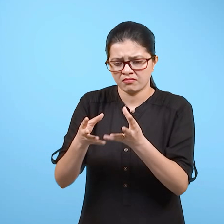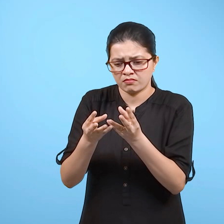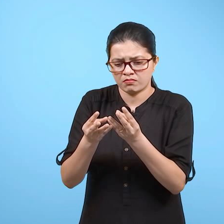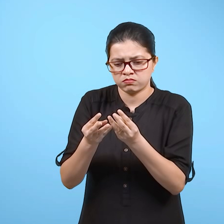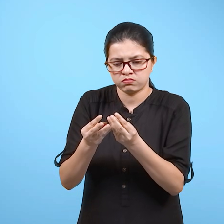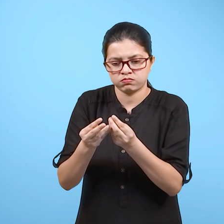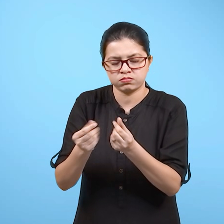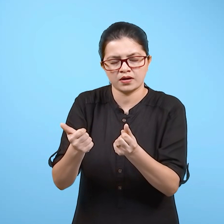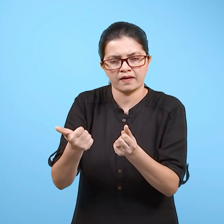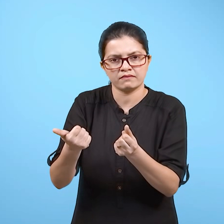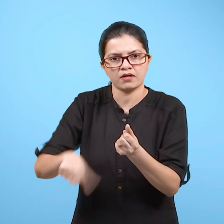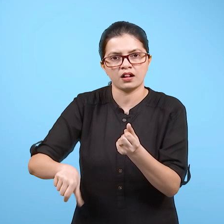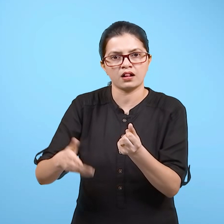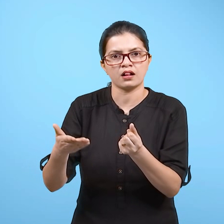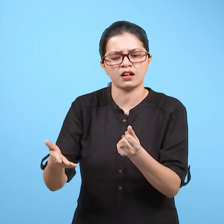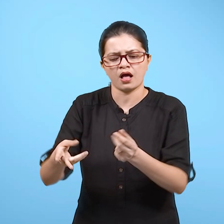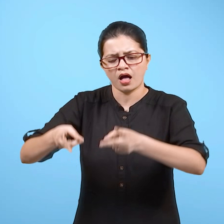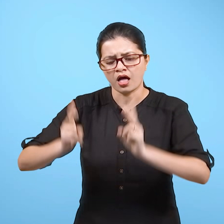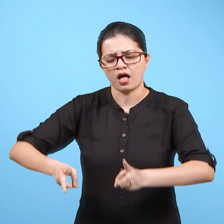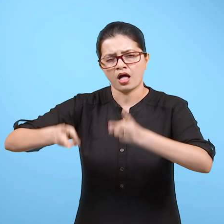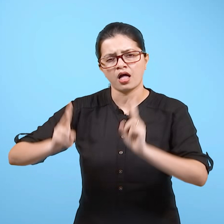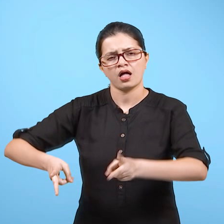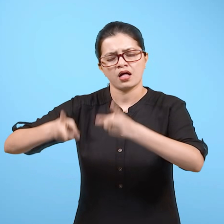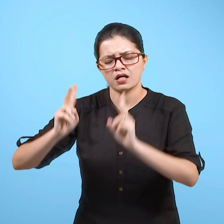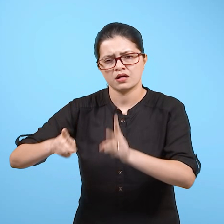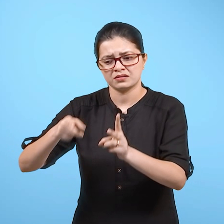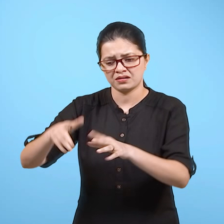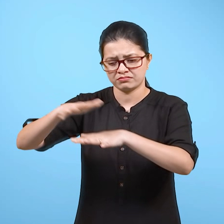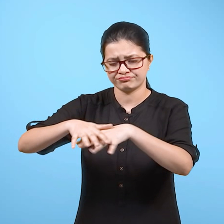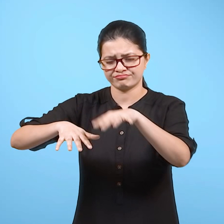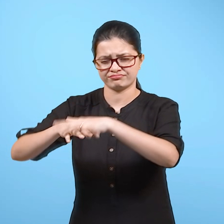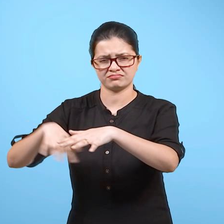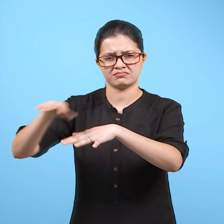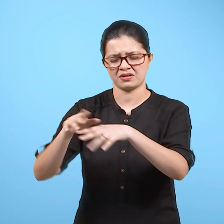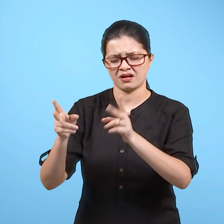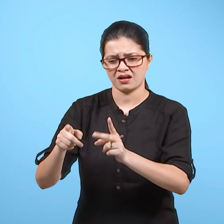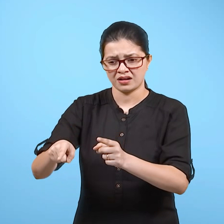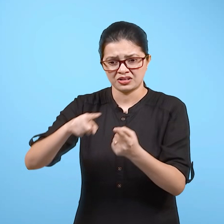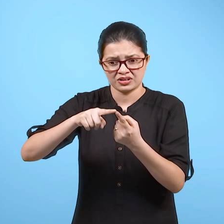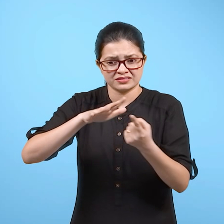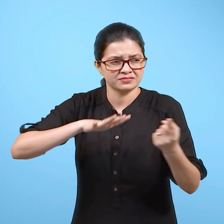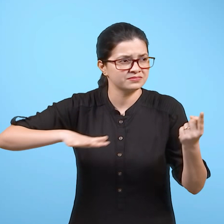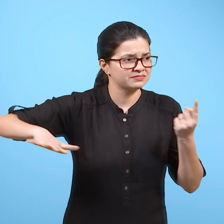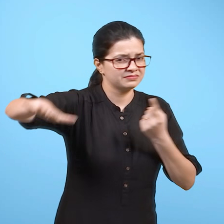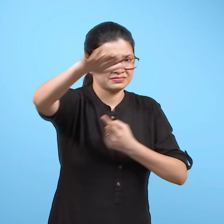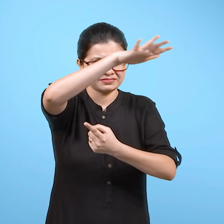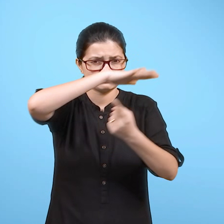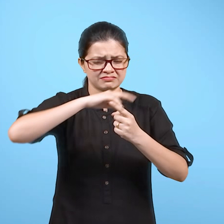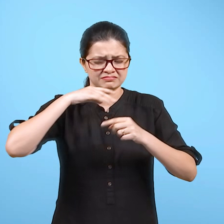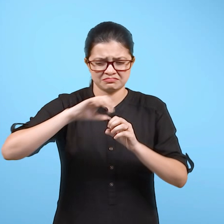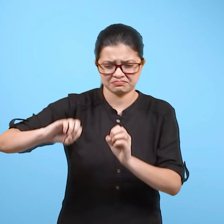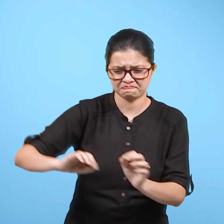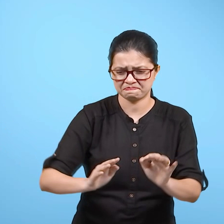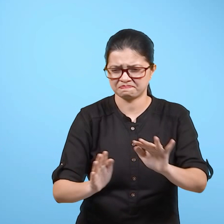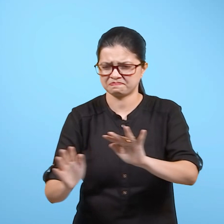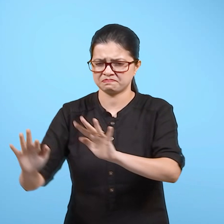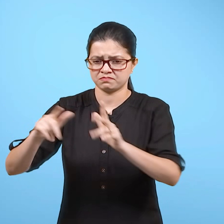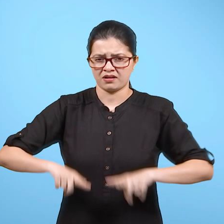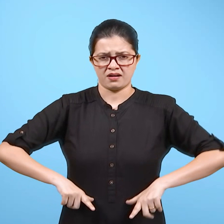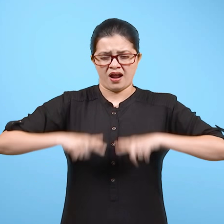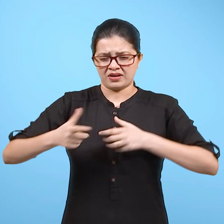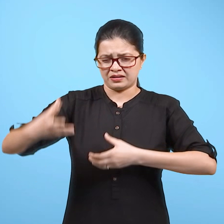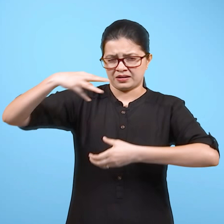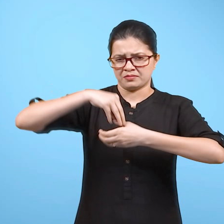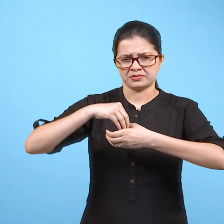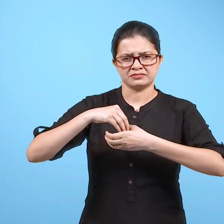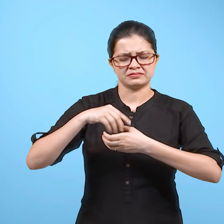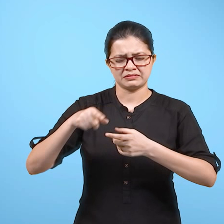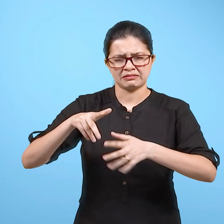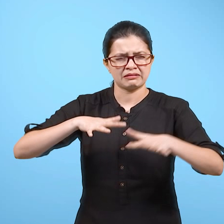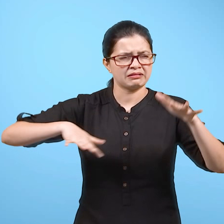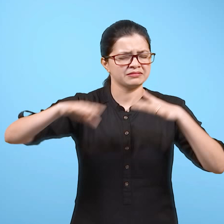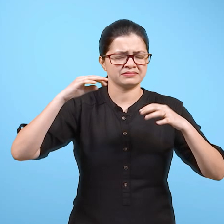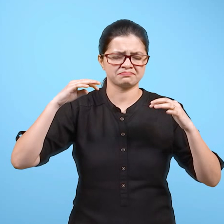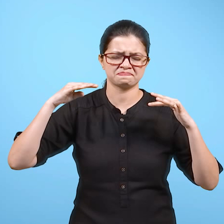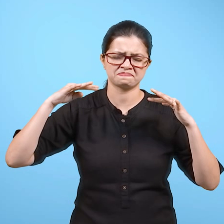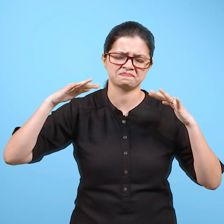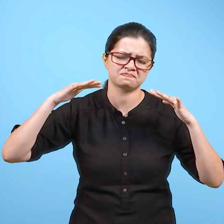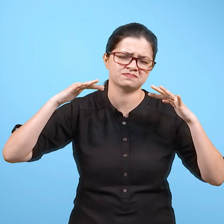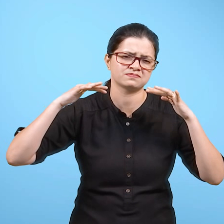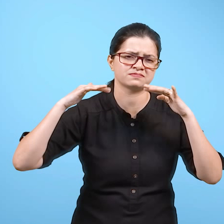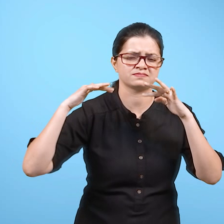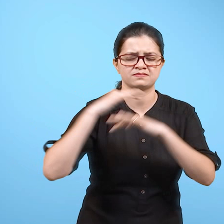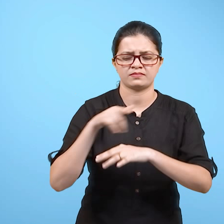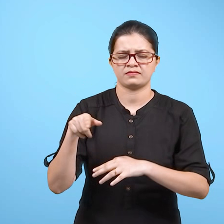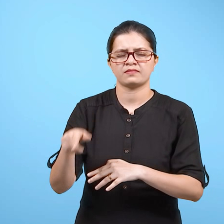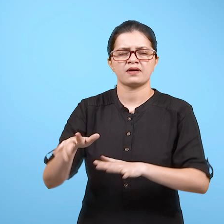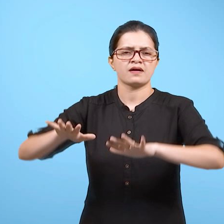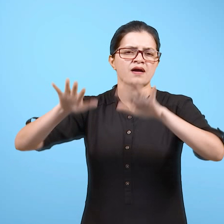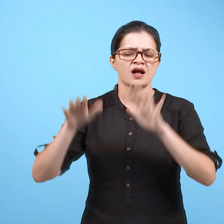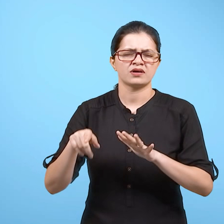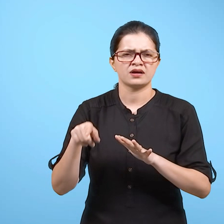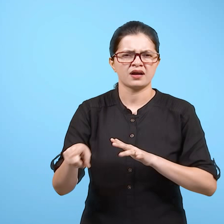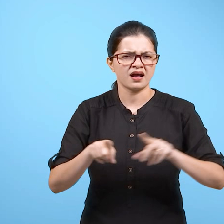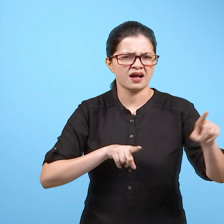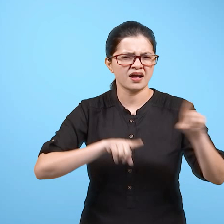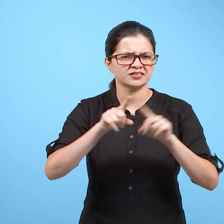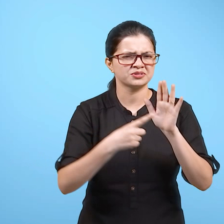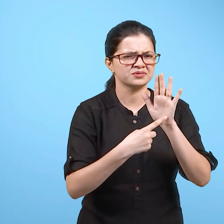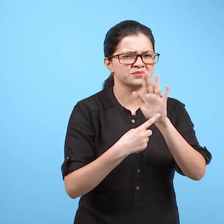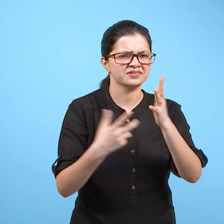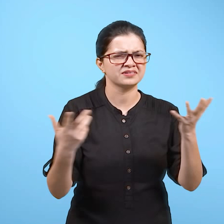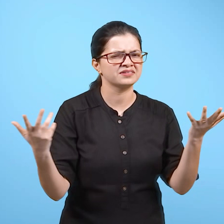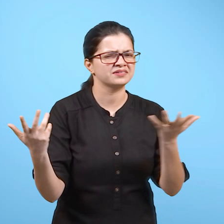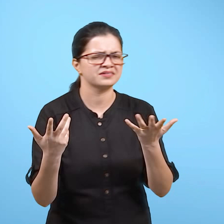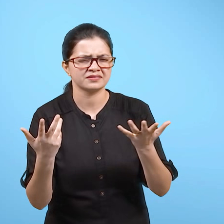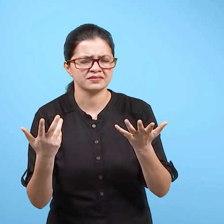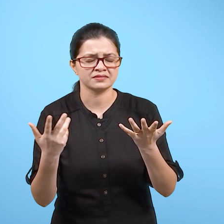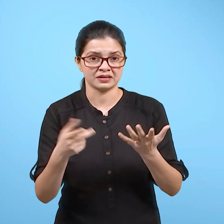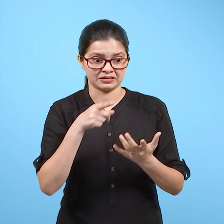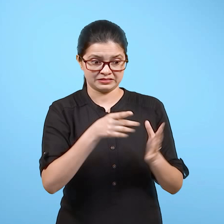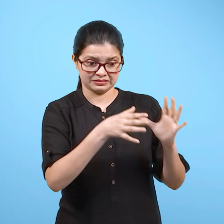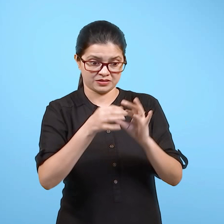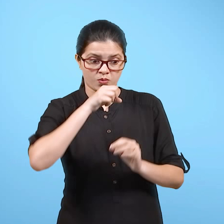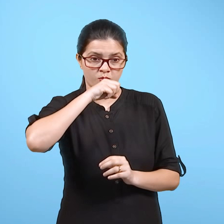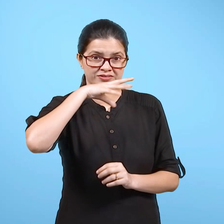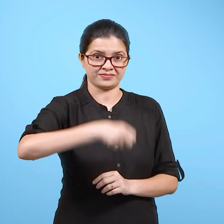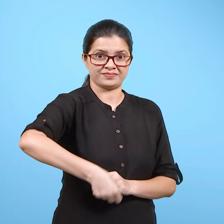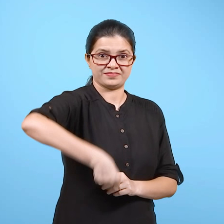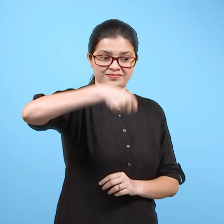by living organisms. Therefore, they remain on earth for a long time, and cause pollution and harm the environment. For example, plastic bags, cans, etc.,